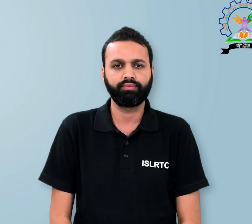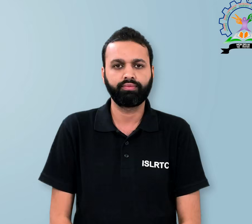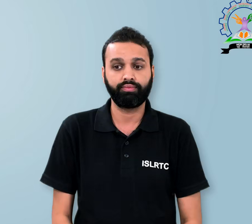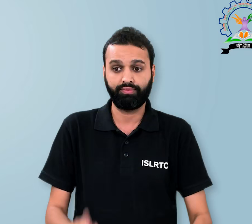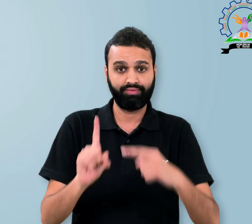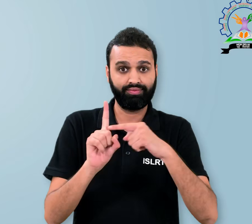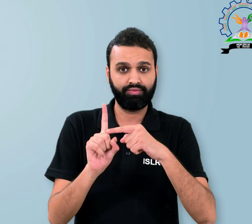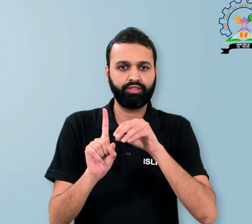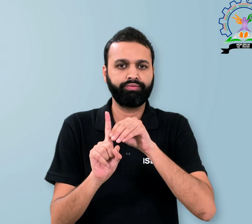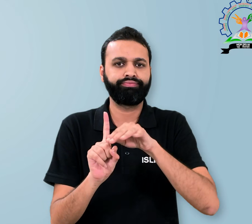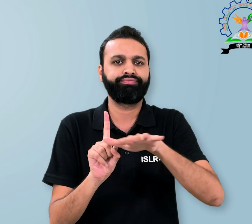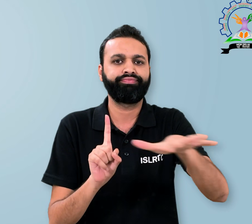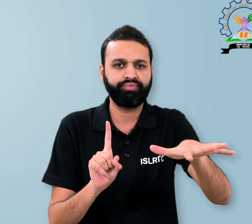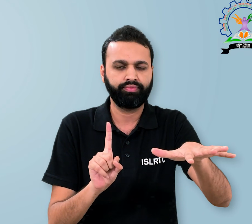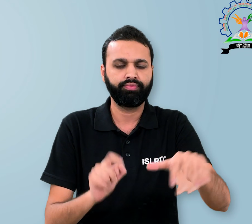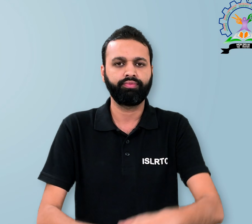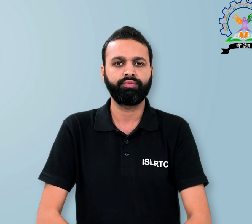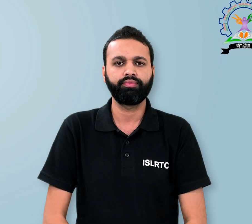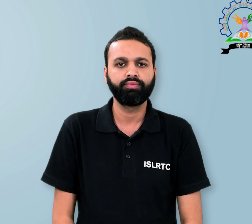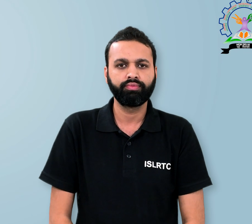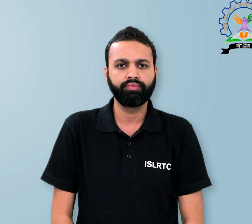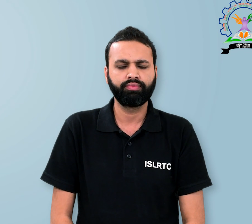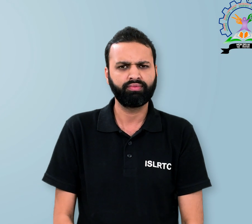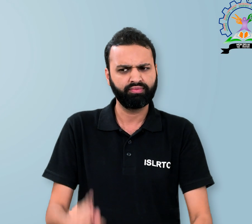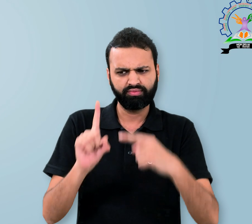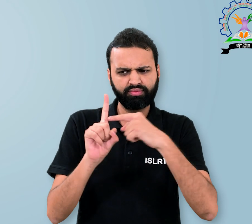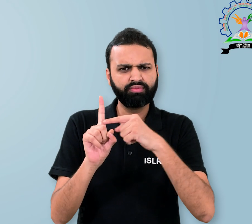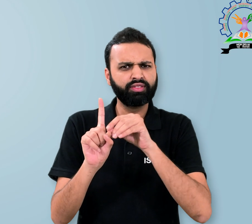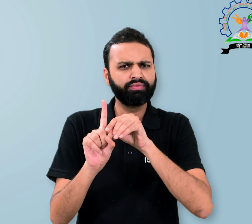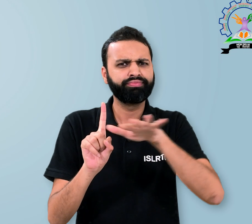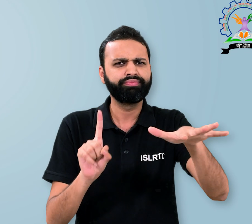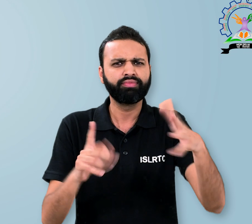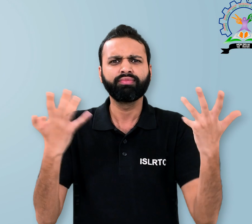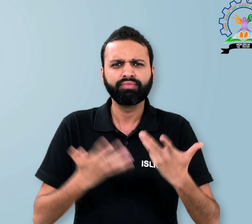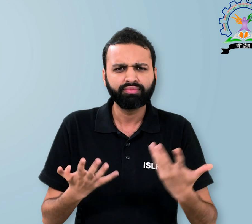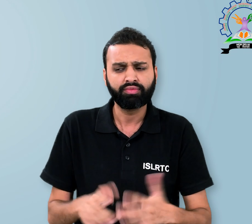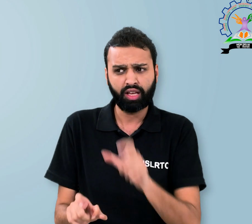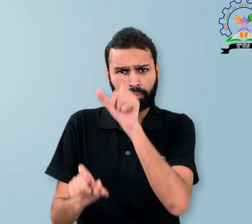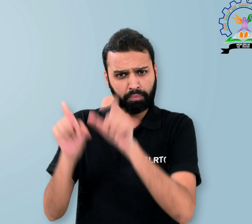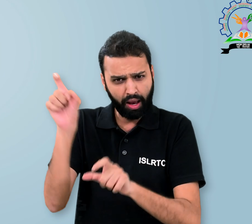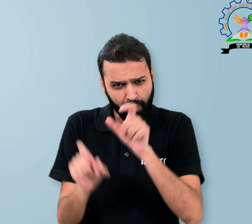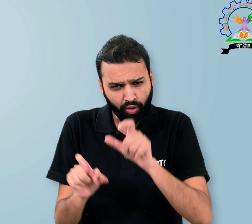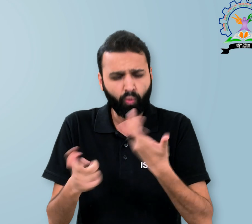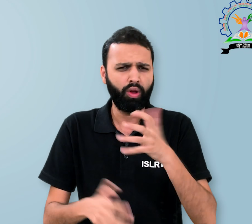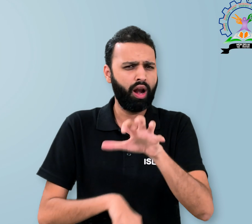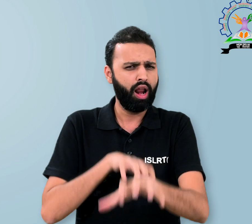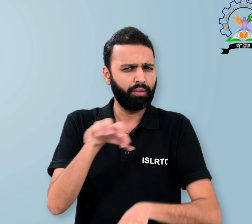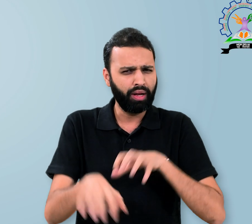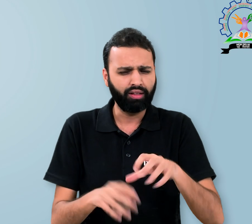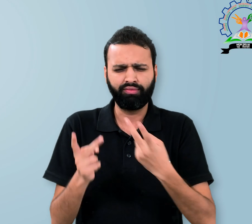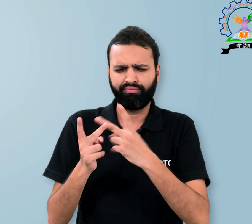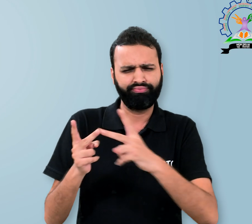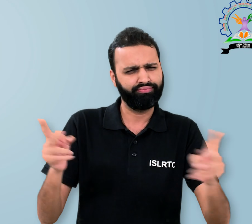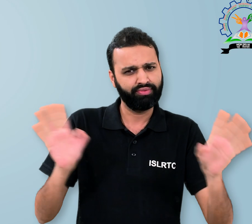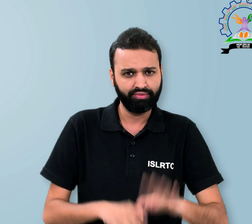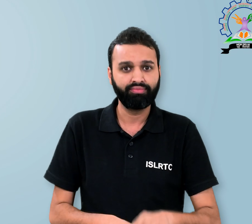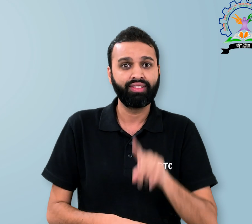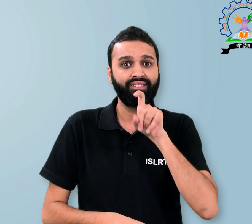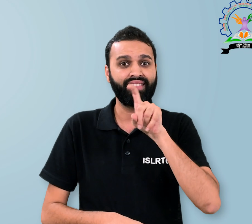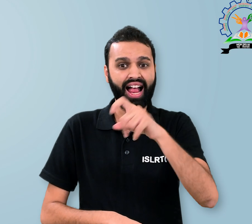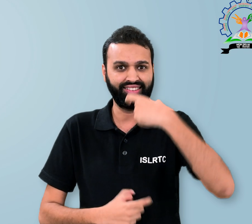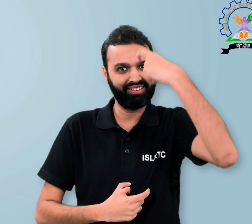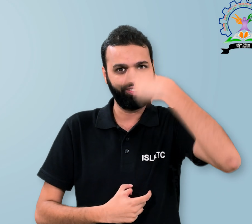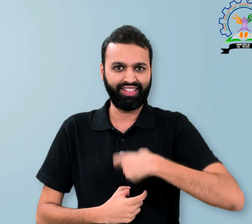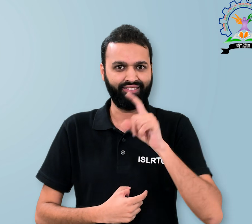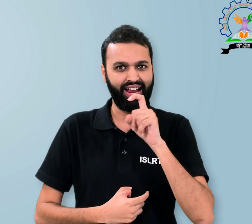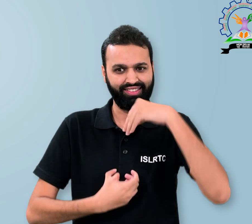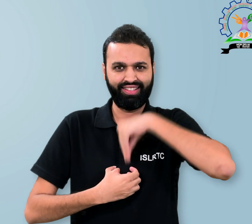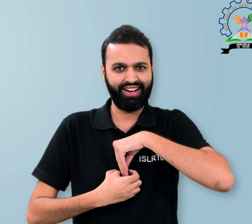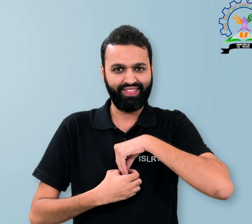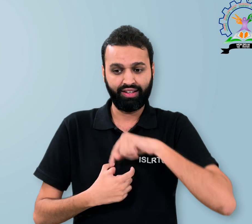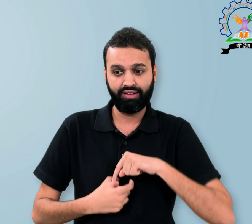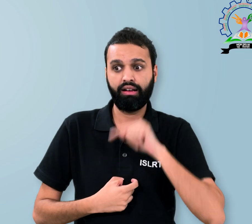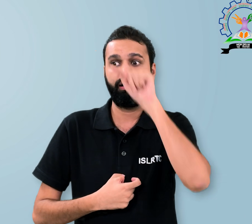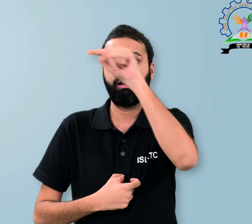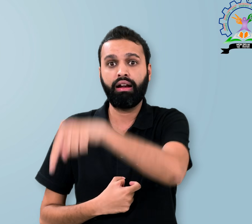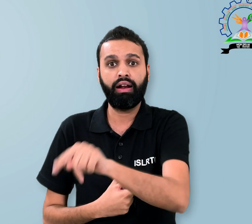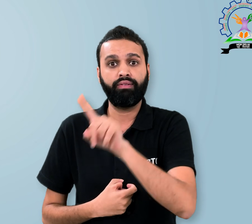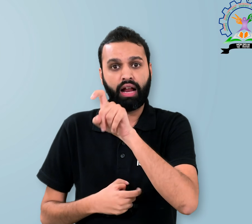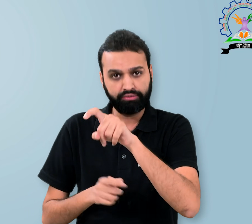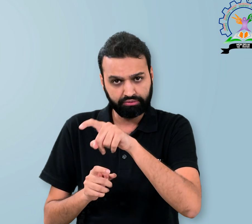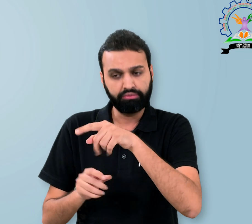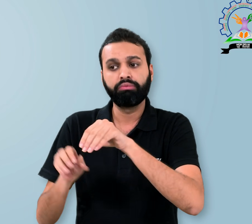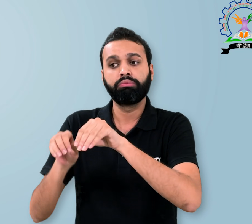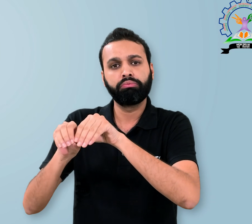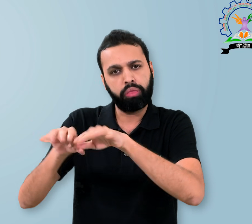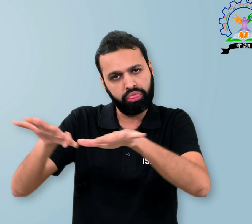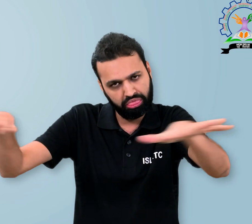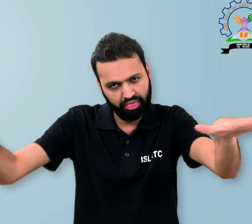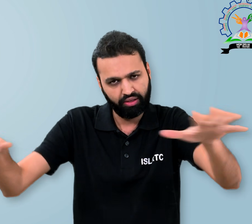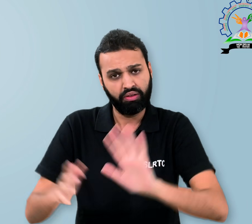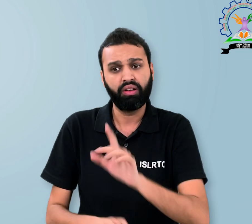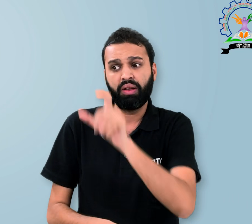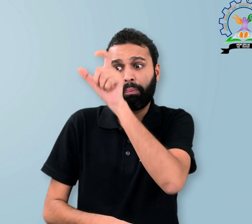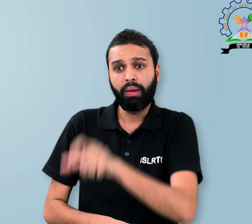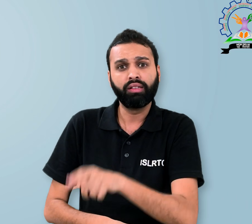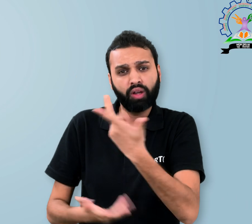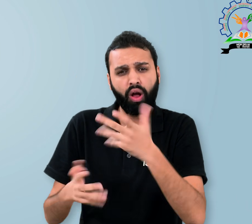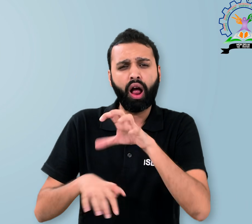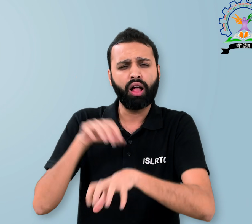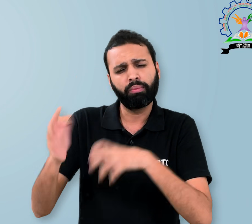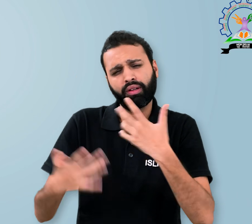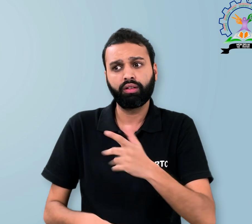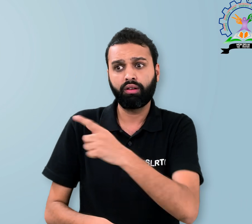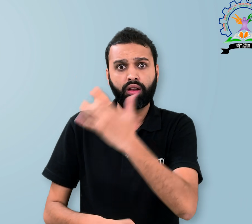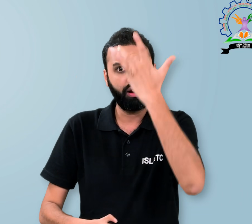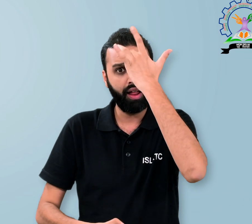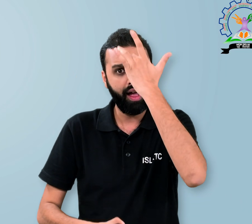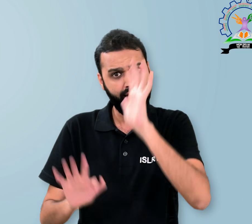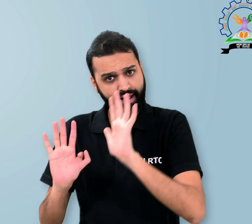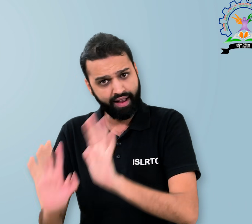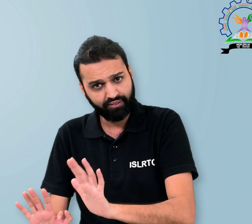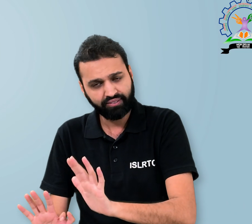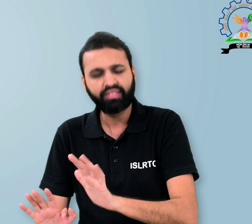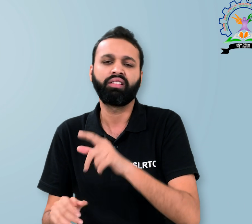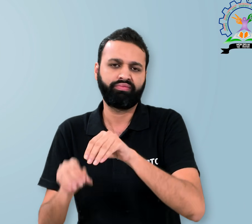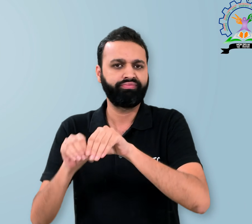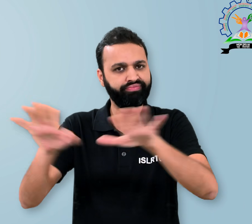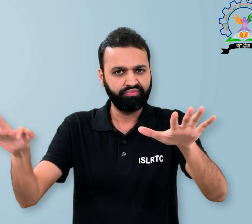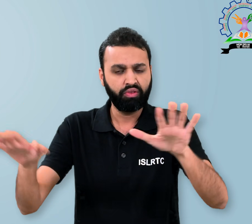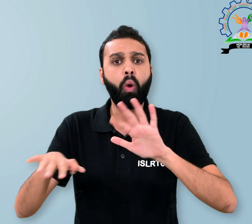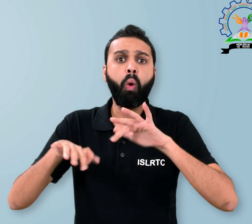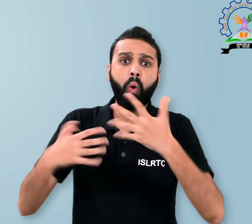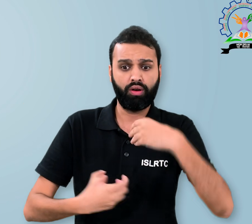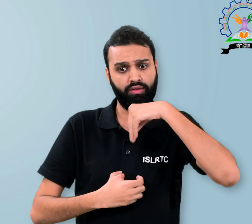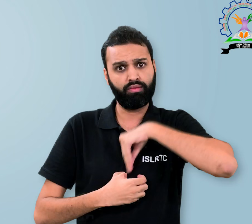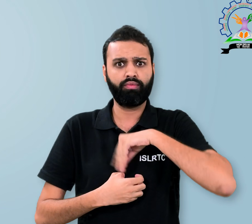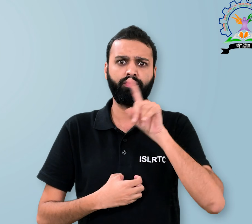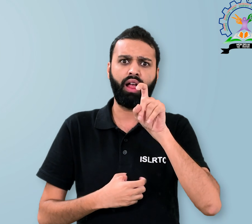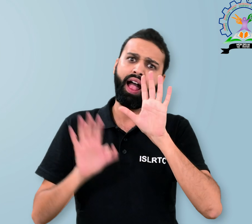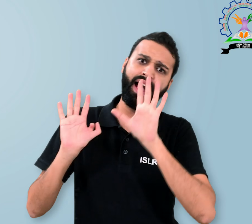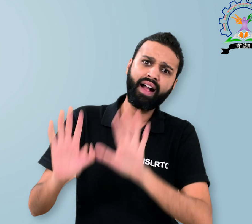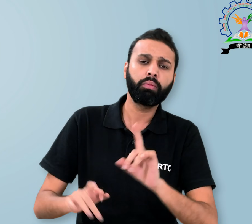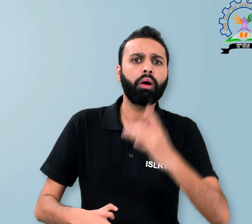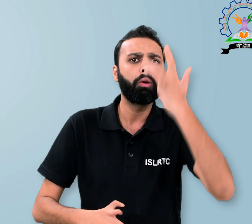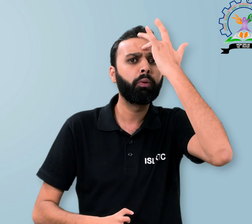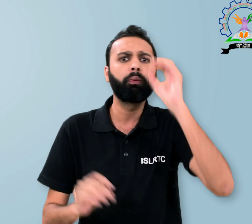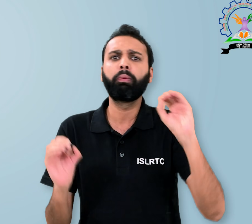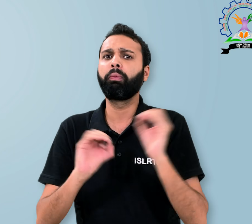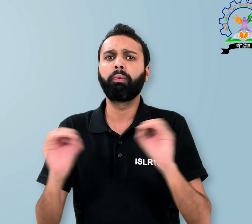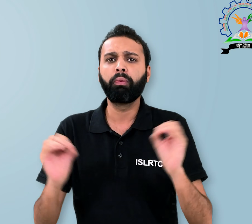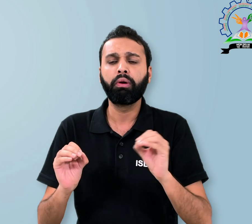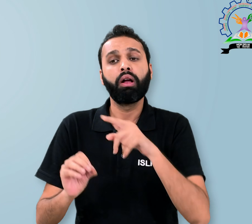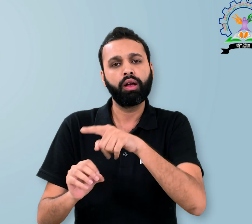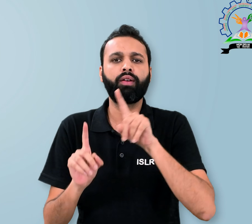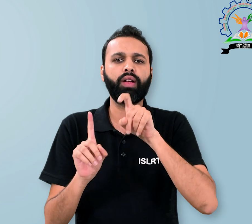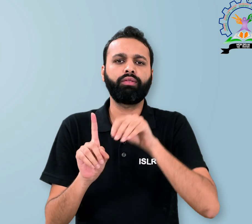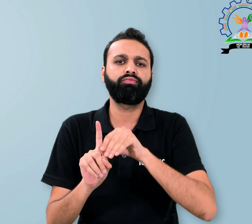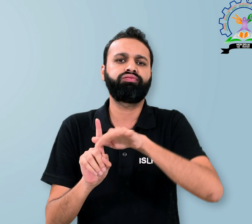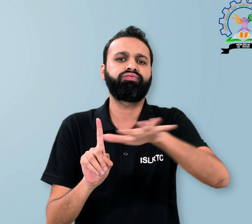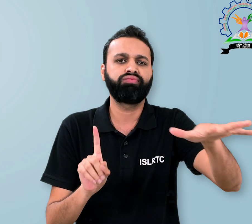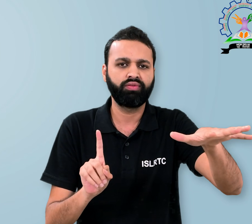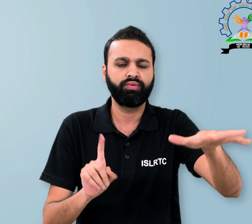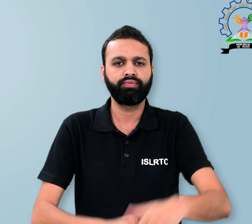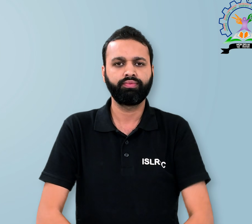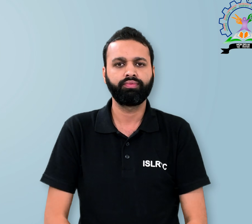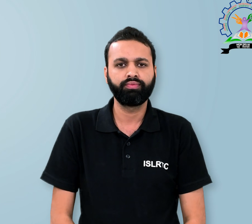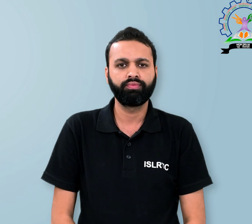Carrier A carrier is a person or animal that carries and passes on a disease-causing genes to someone else. The carrier itself may or may not exhibit the disease symptoms.